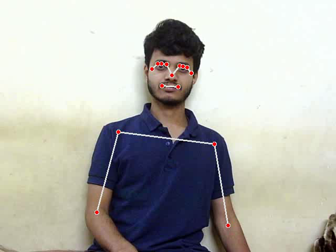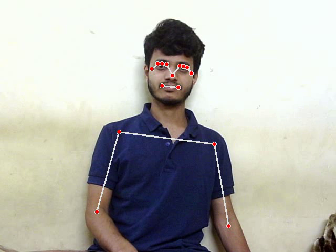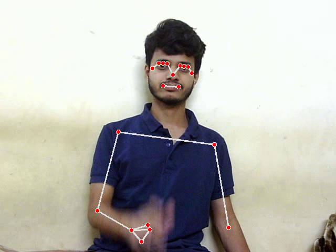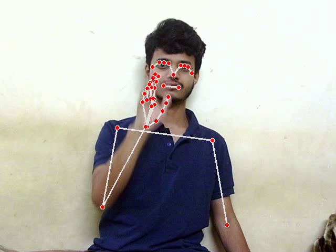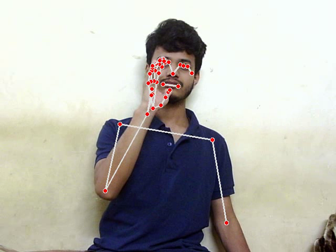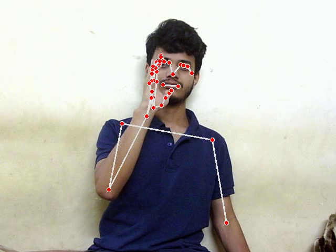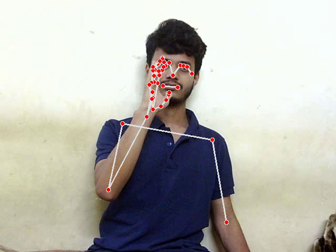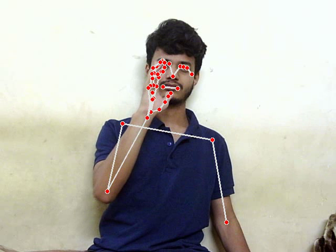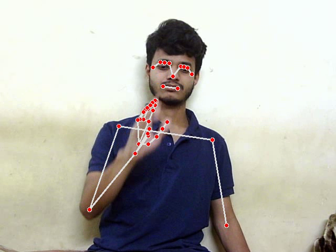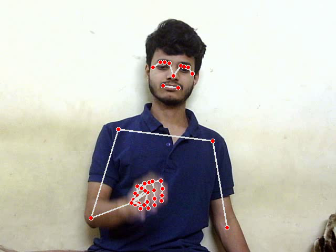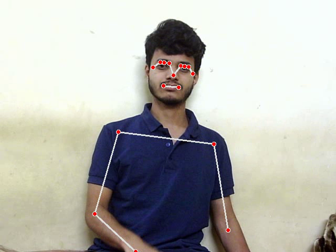mother